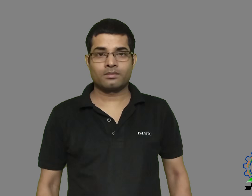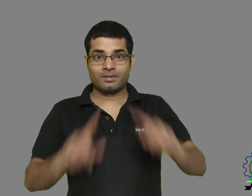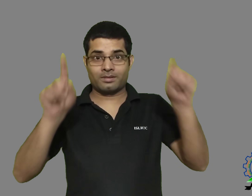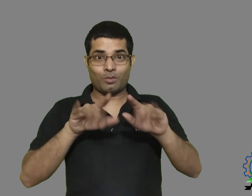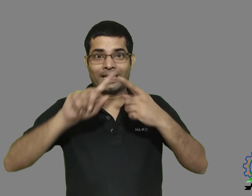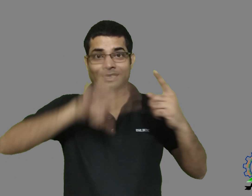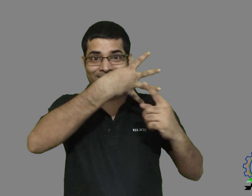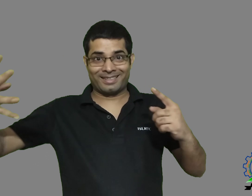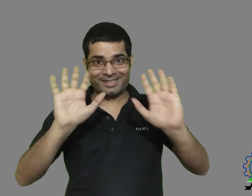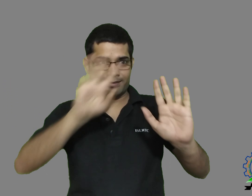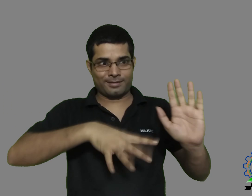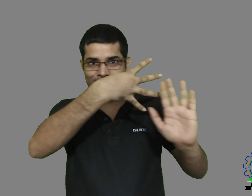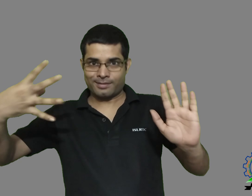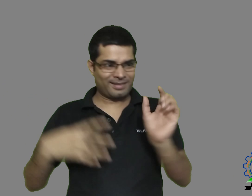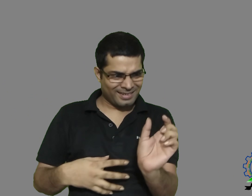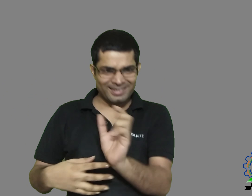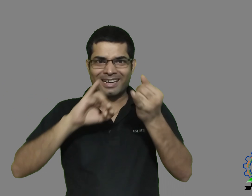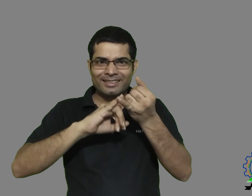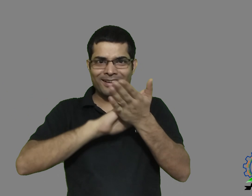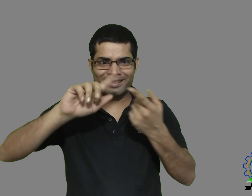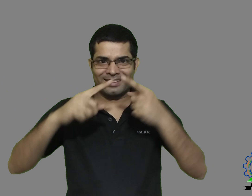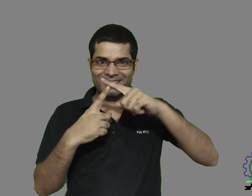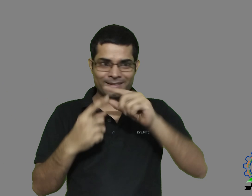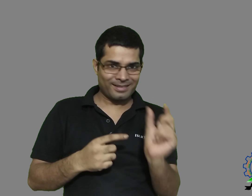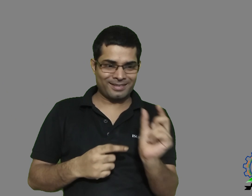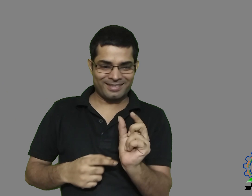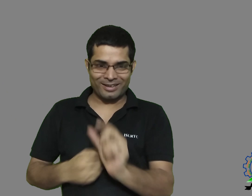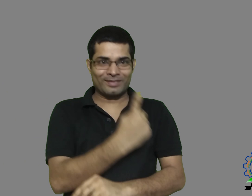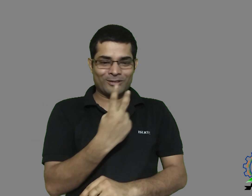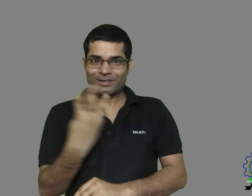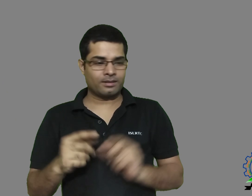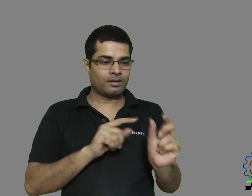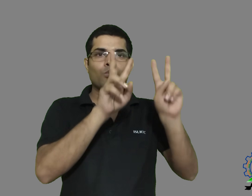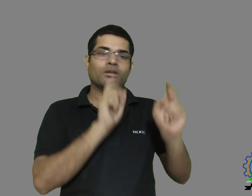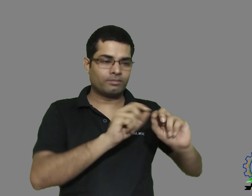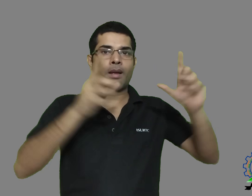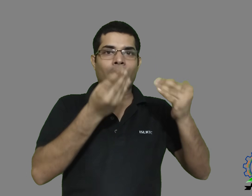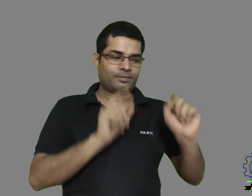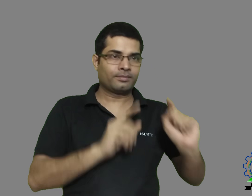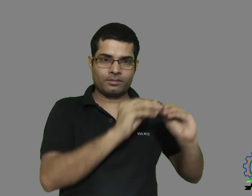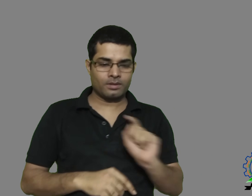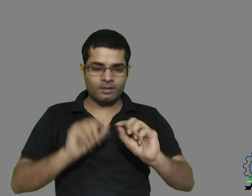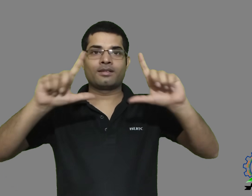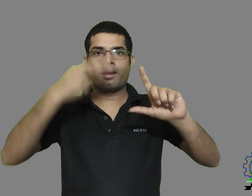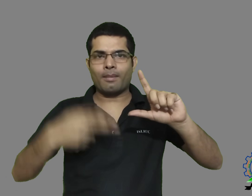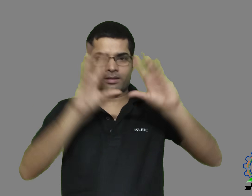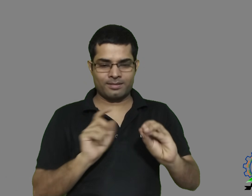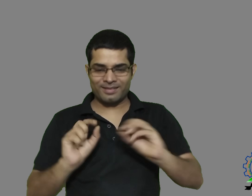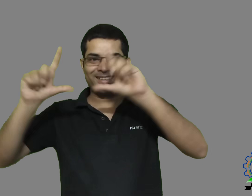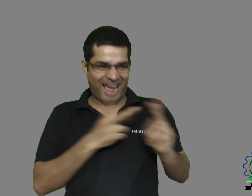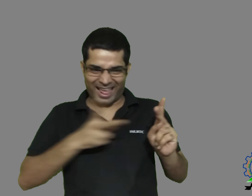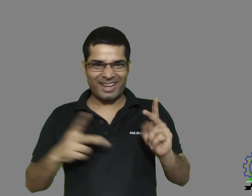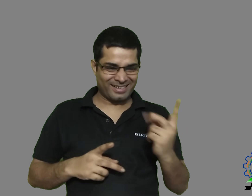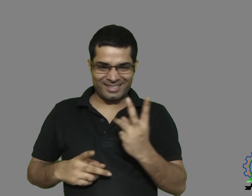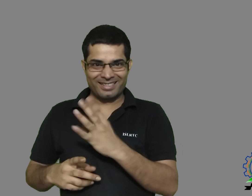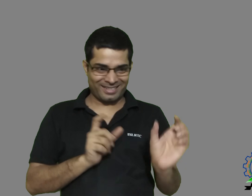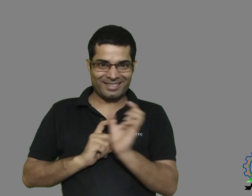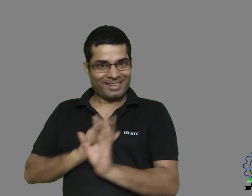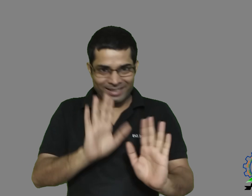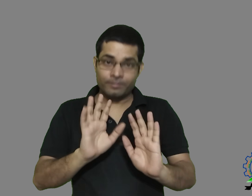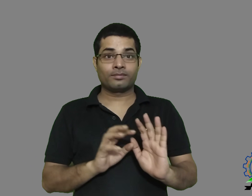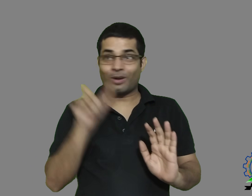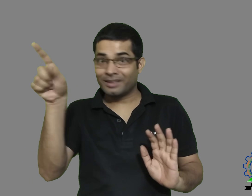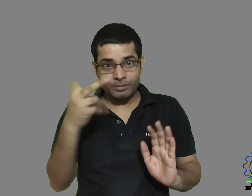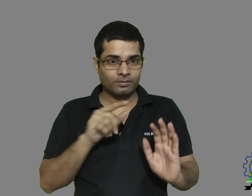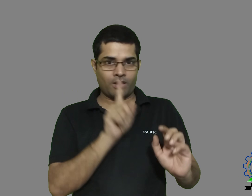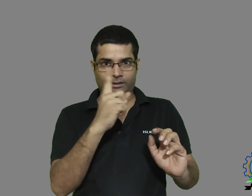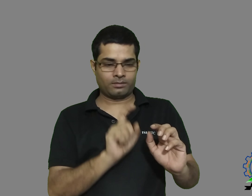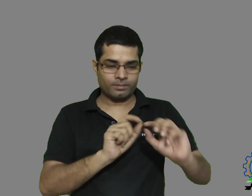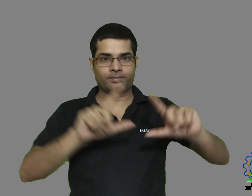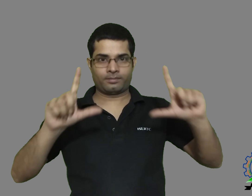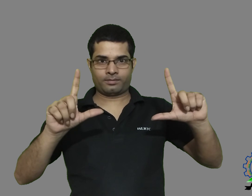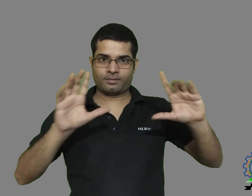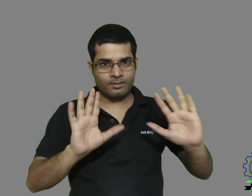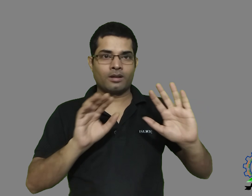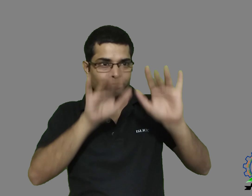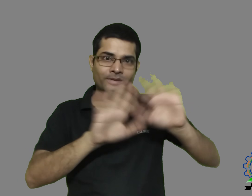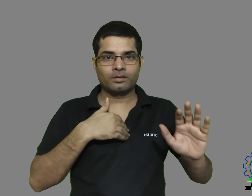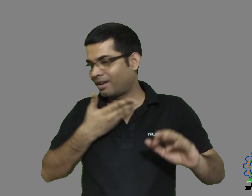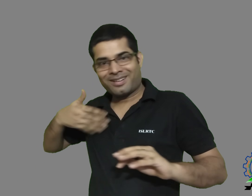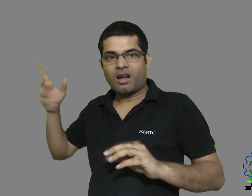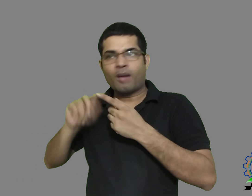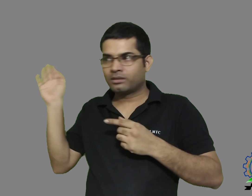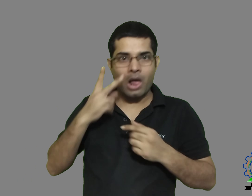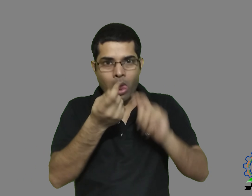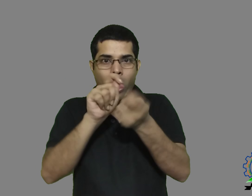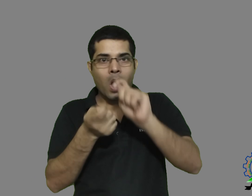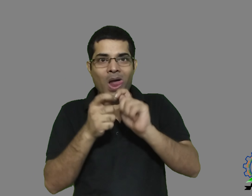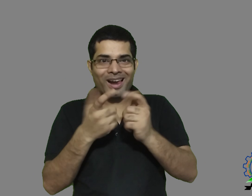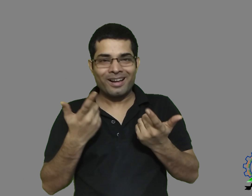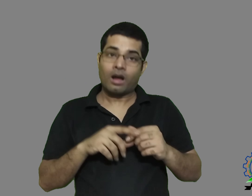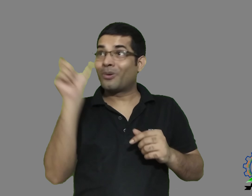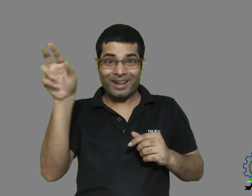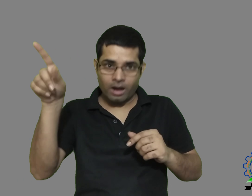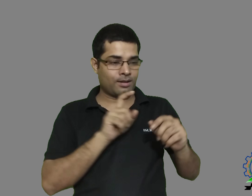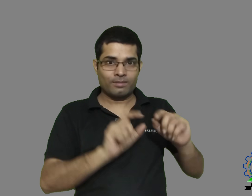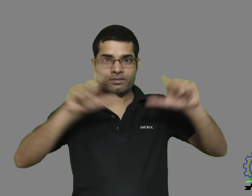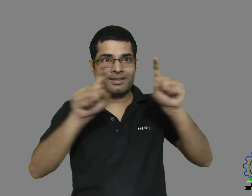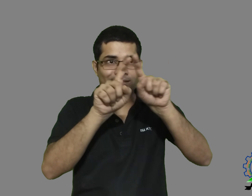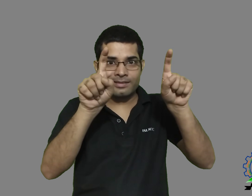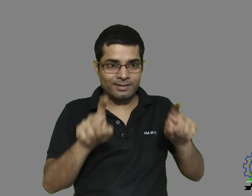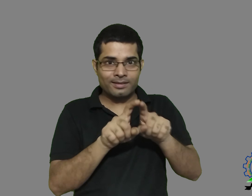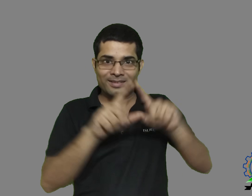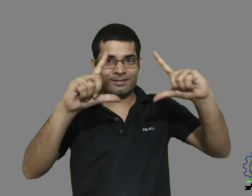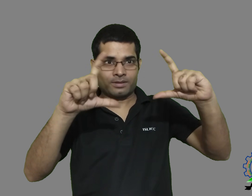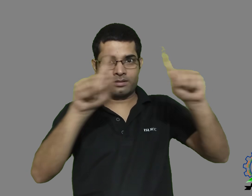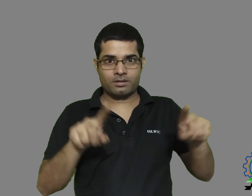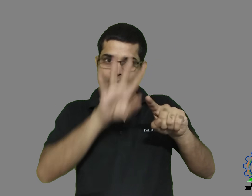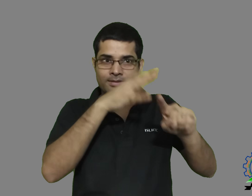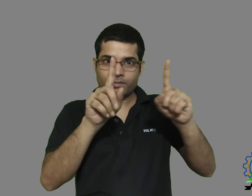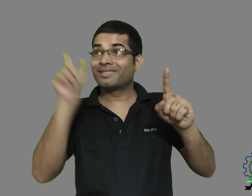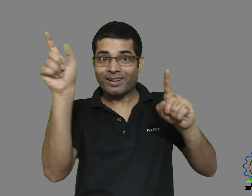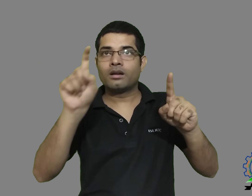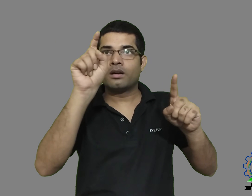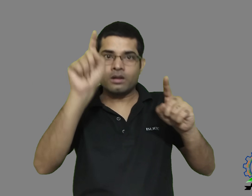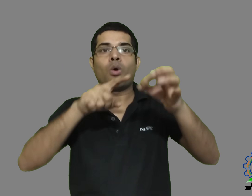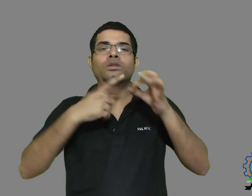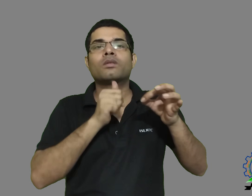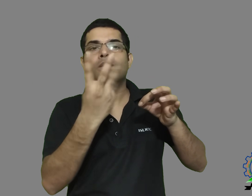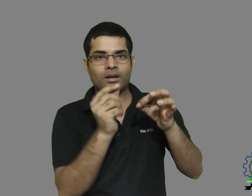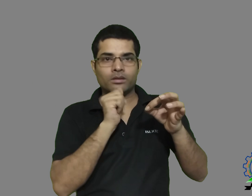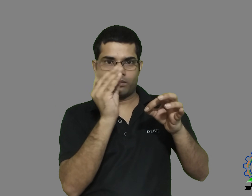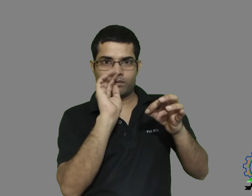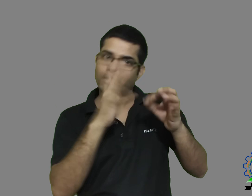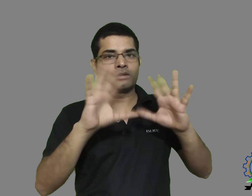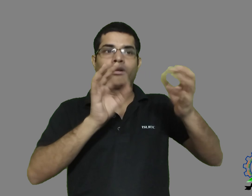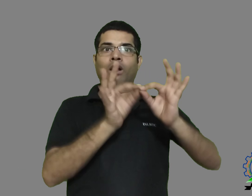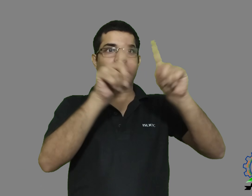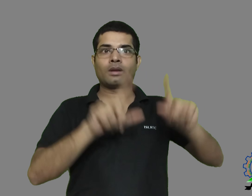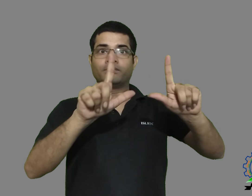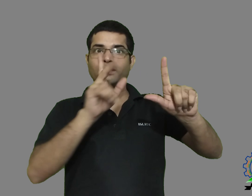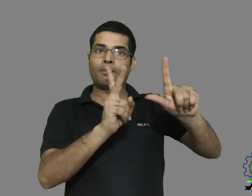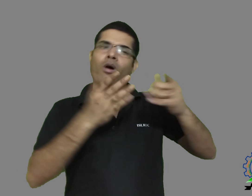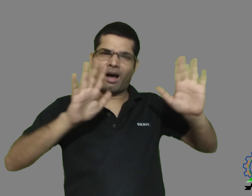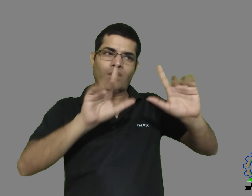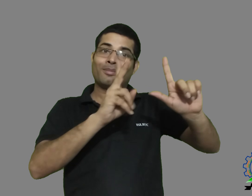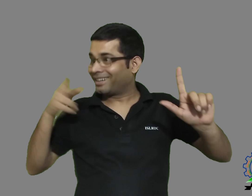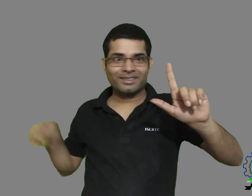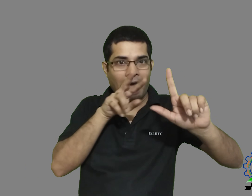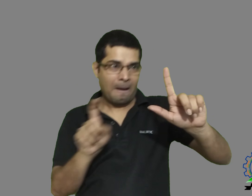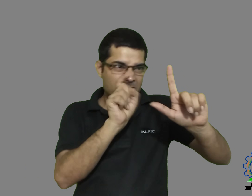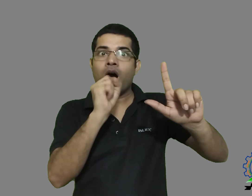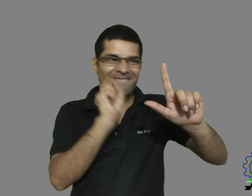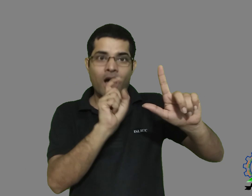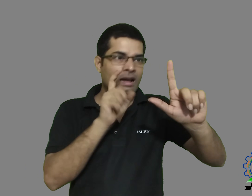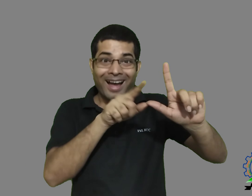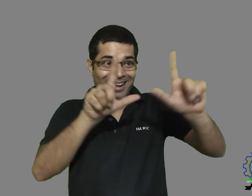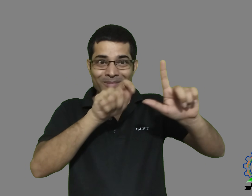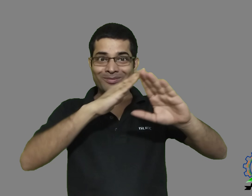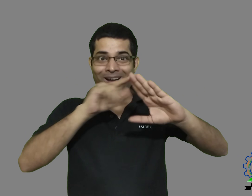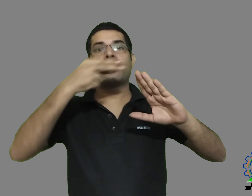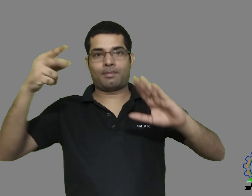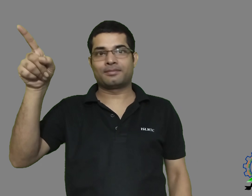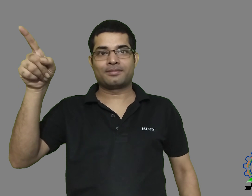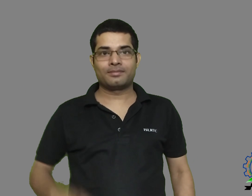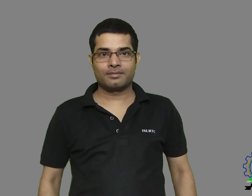Protect Sheet